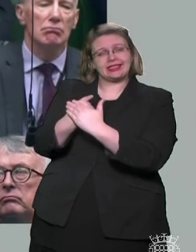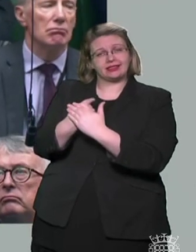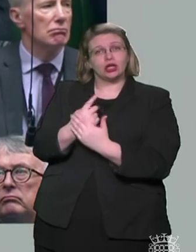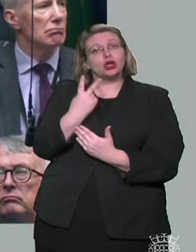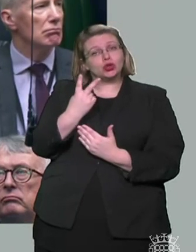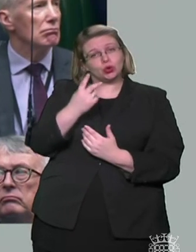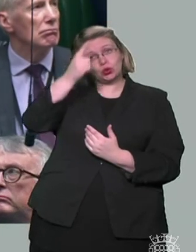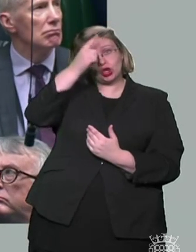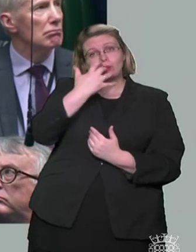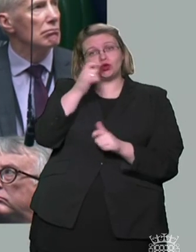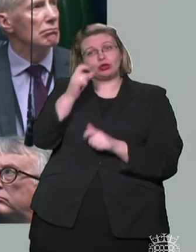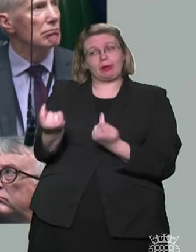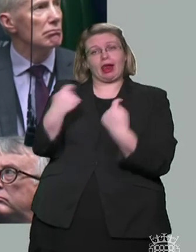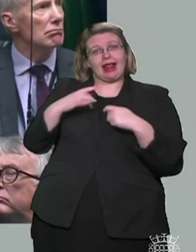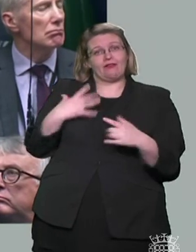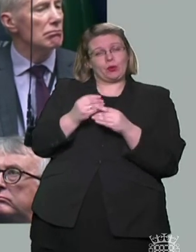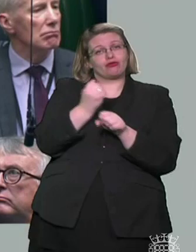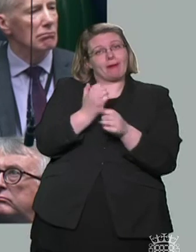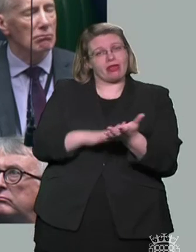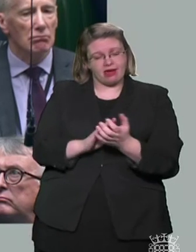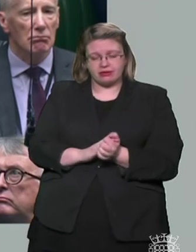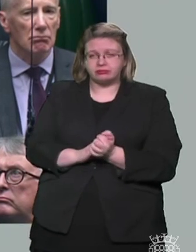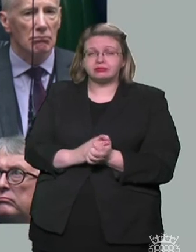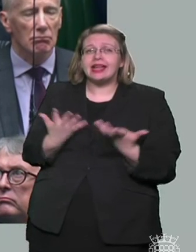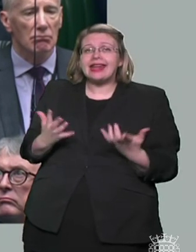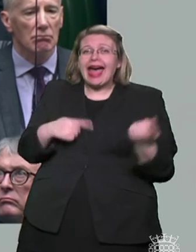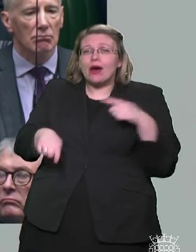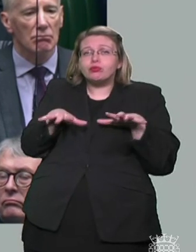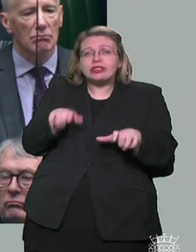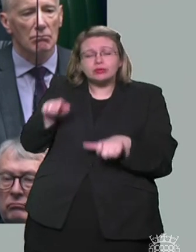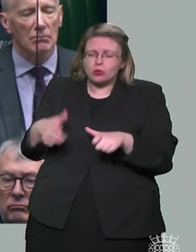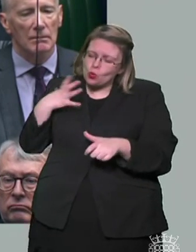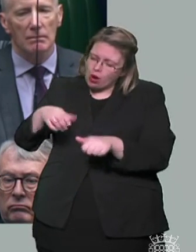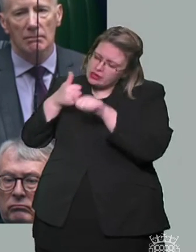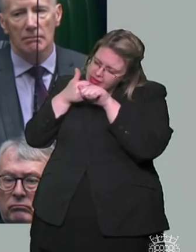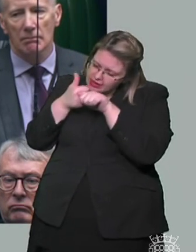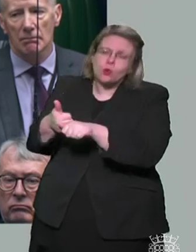Over 70 years later, the British people want to shelter desperate refugees again.